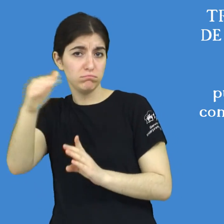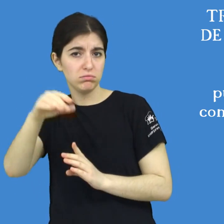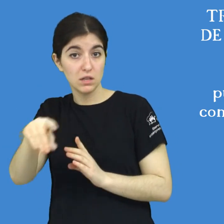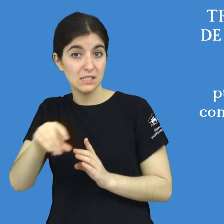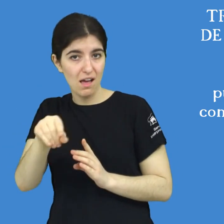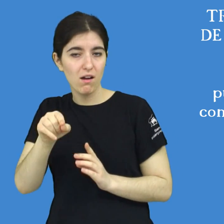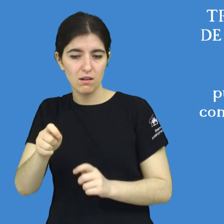azúcar